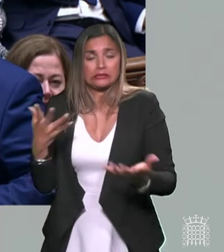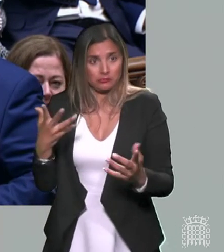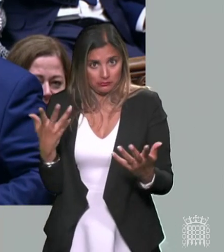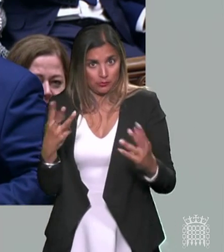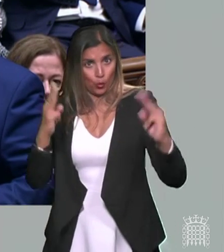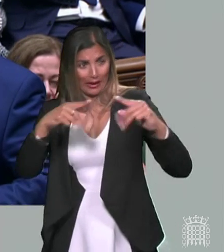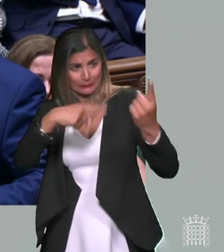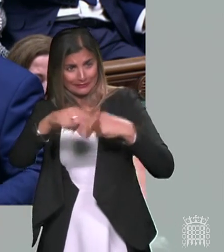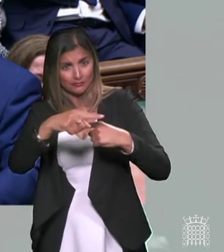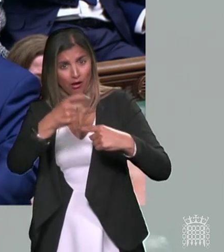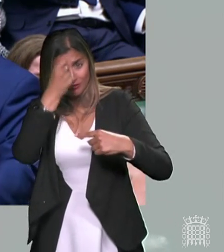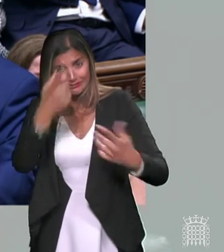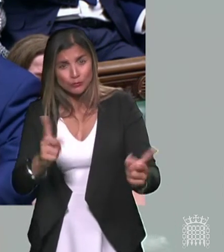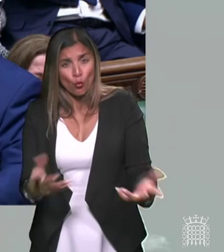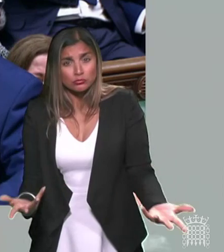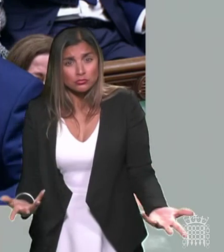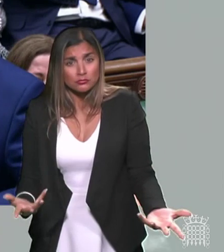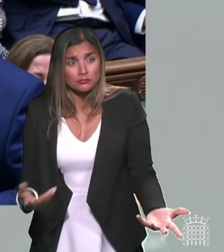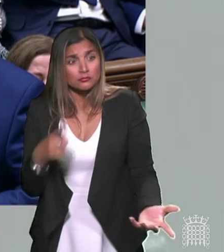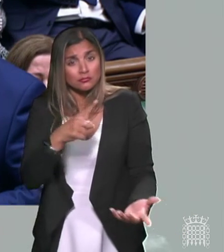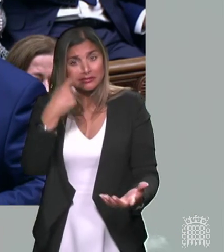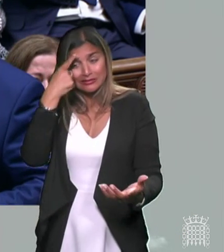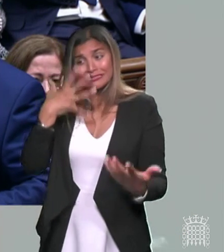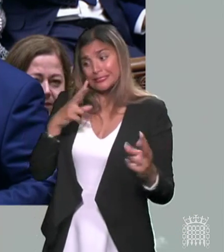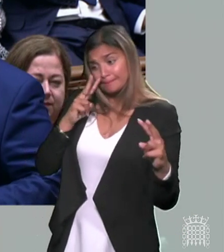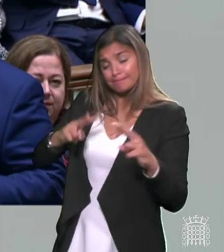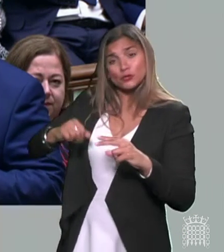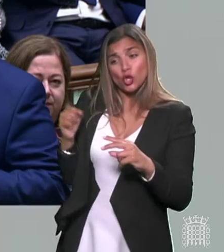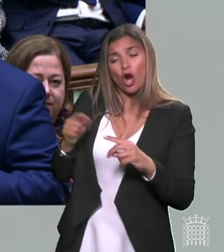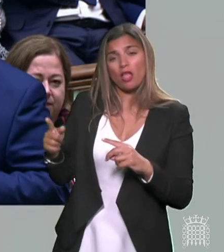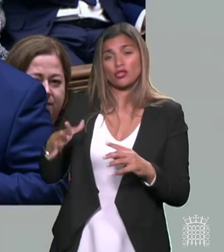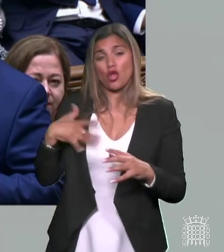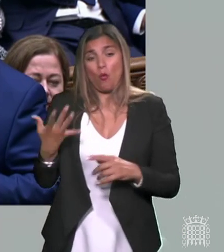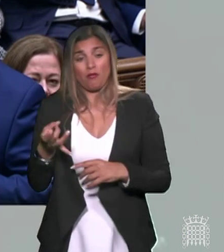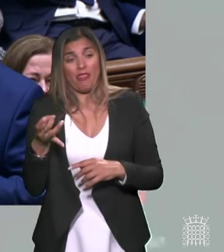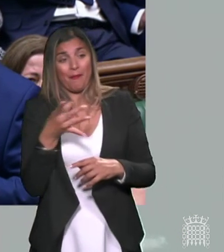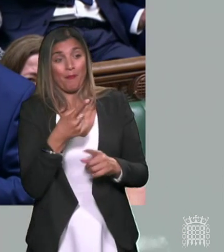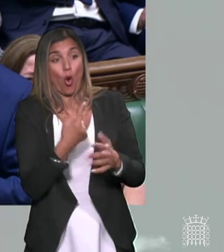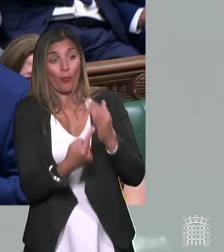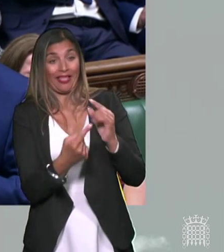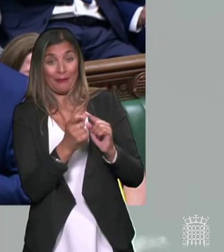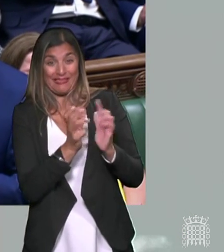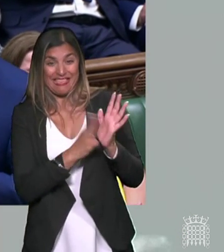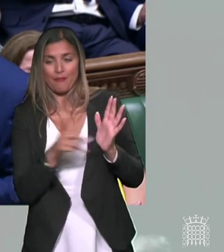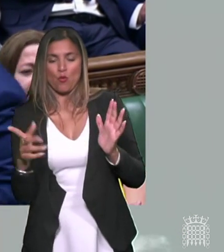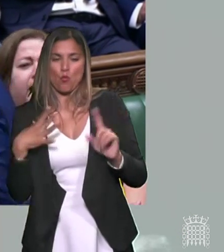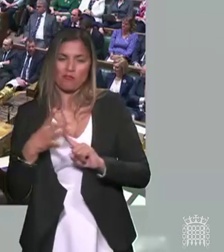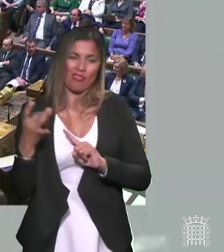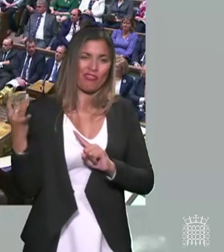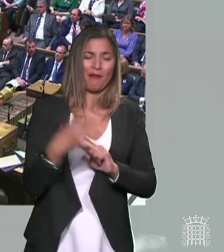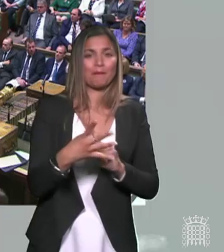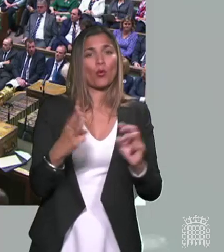Does the Prime Minister not get that people in Scotland do not just want rid of him—they want rid of the whole rotten Westminster system?